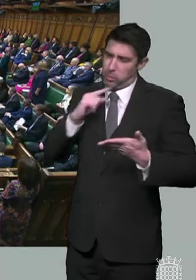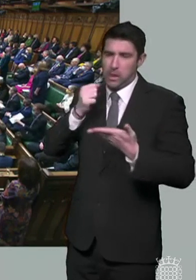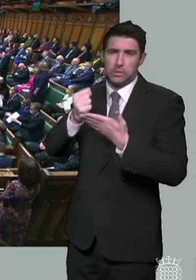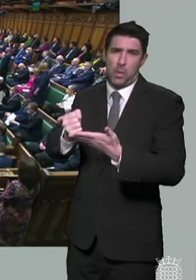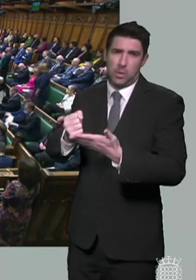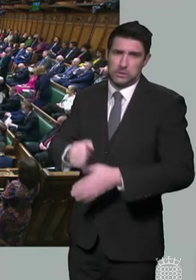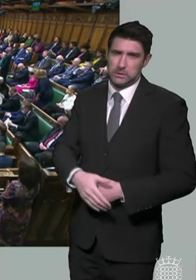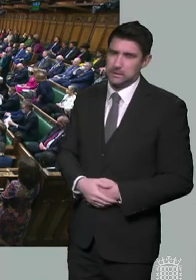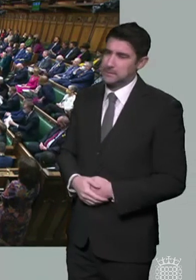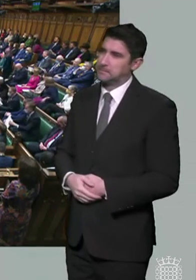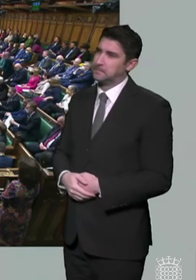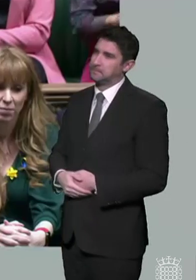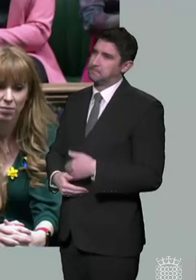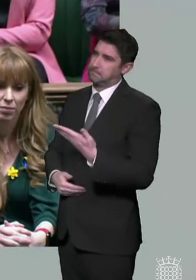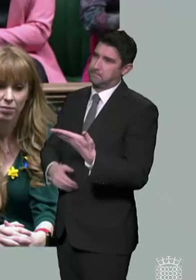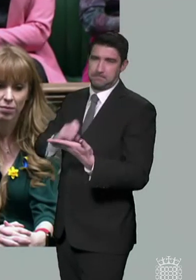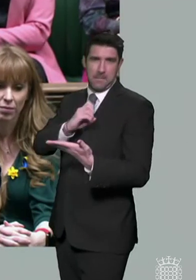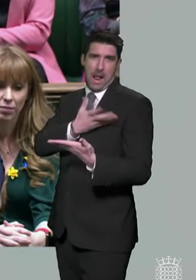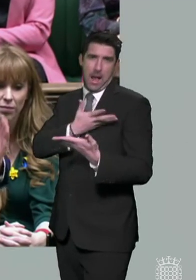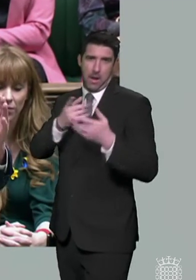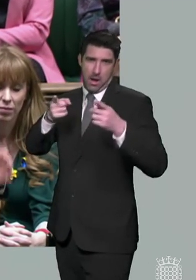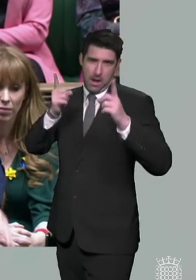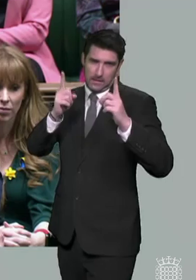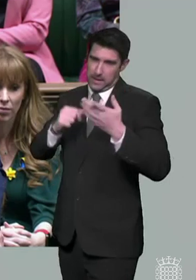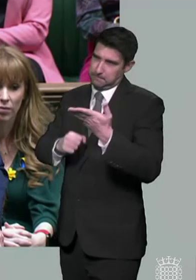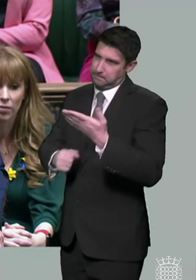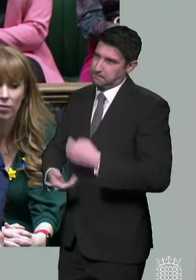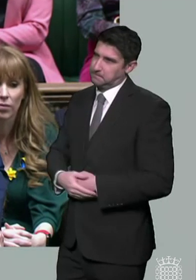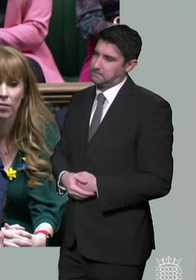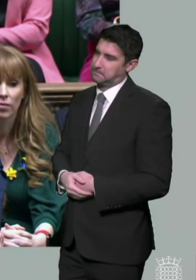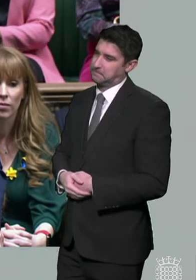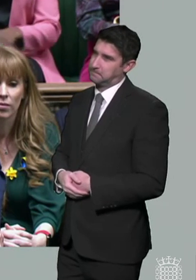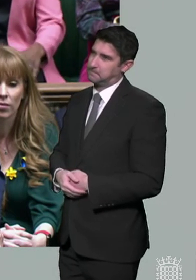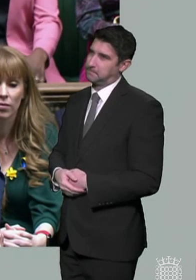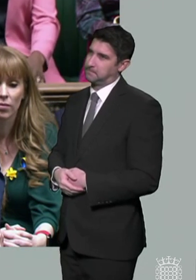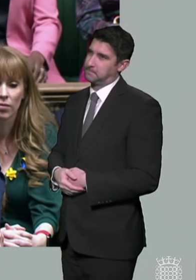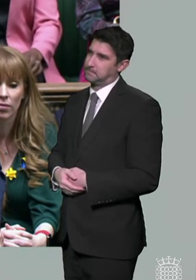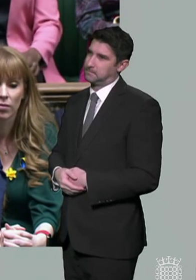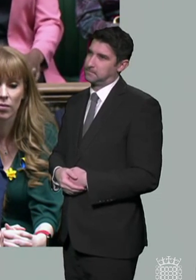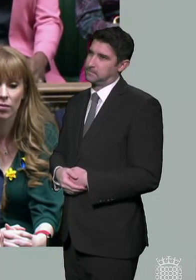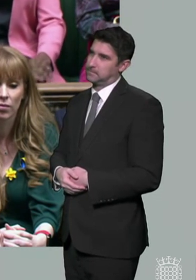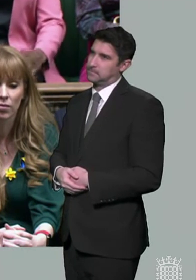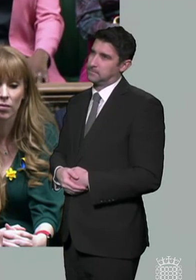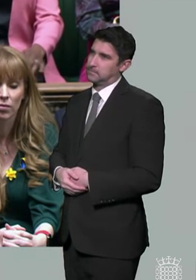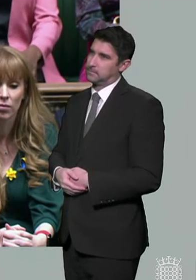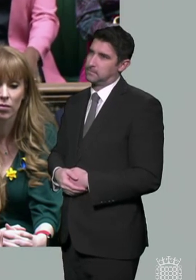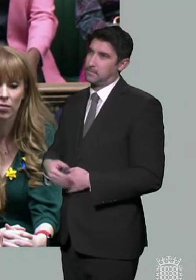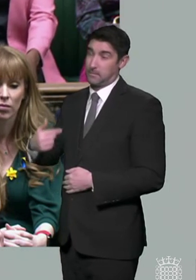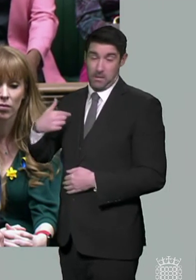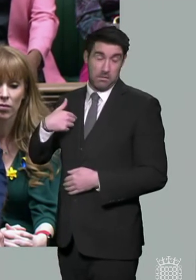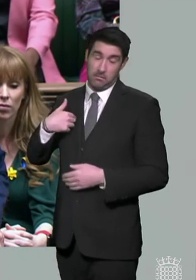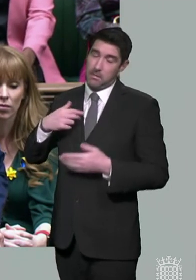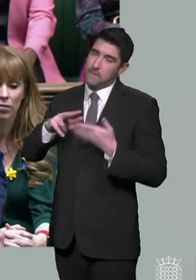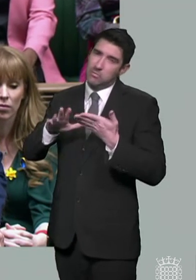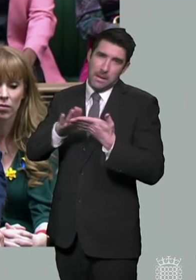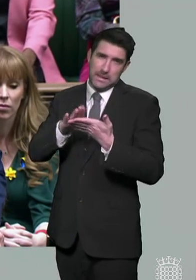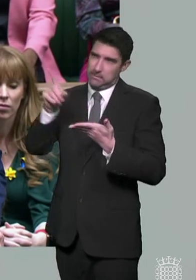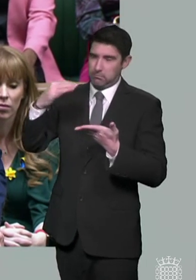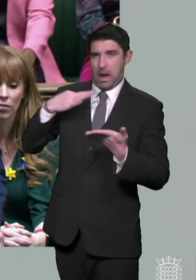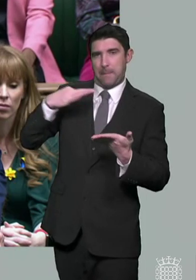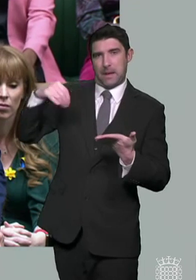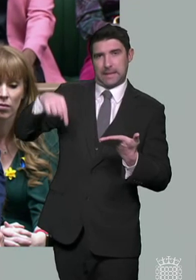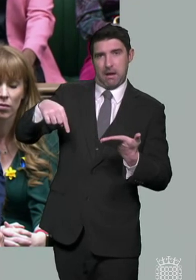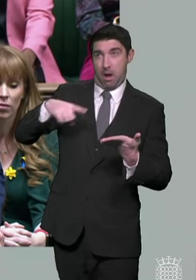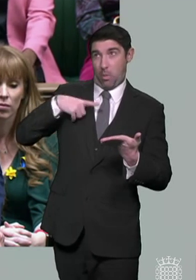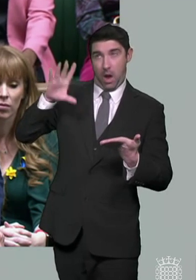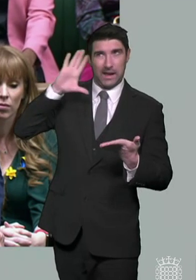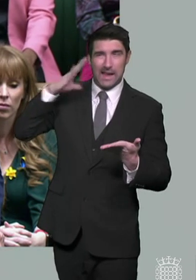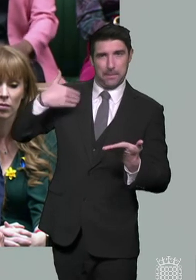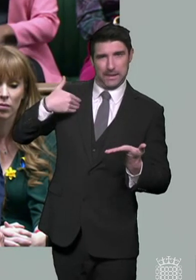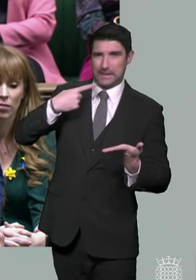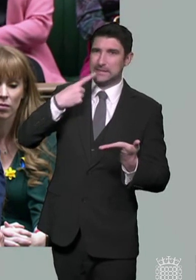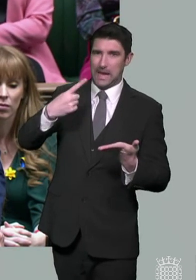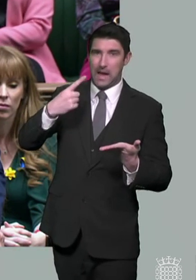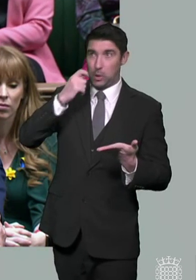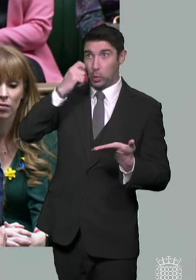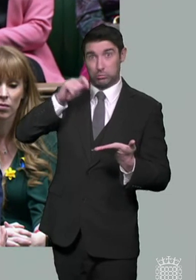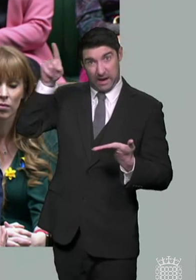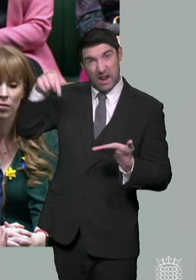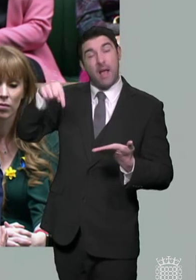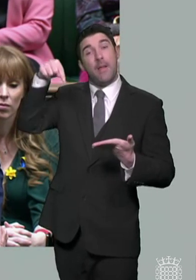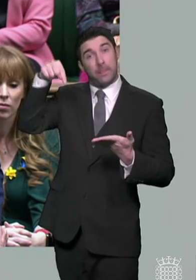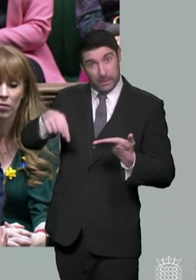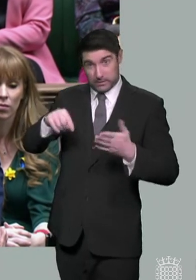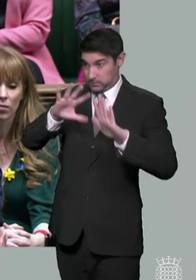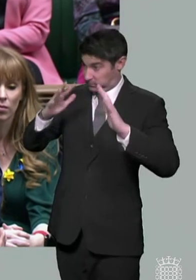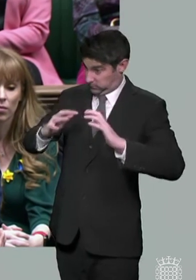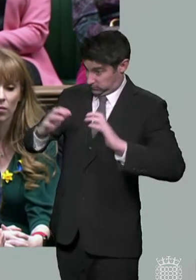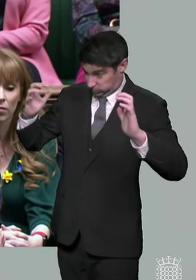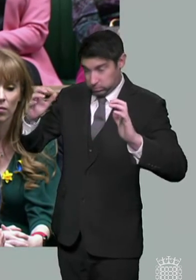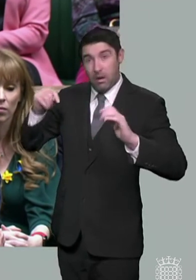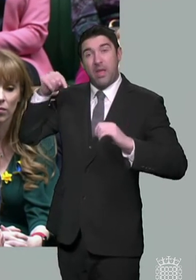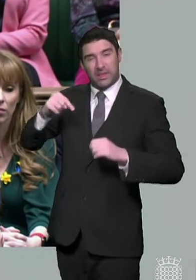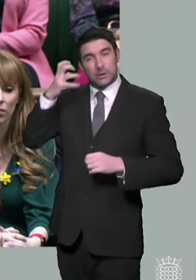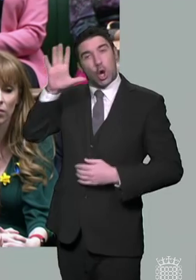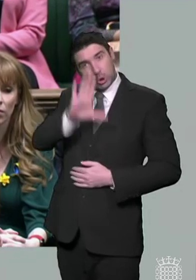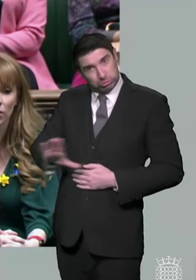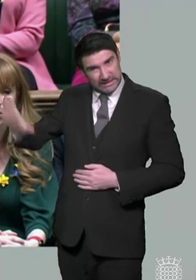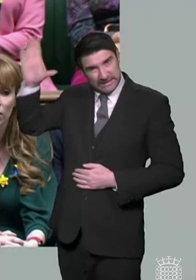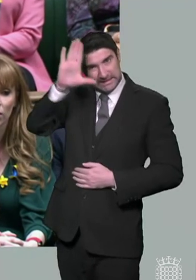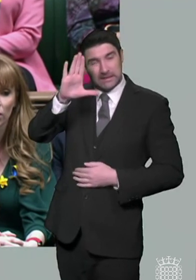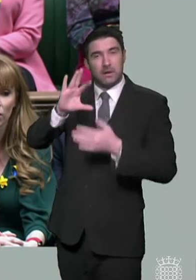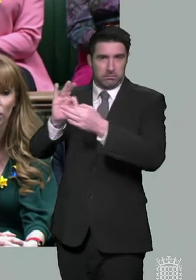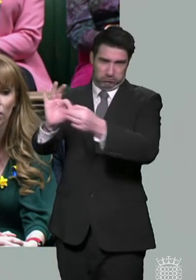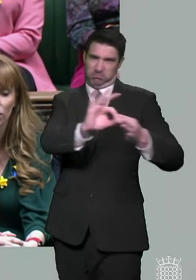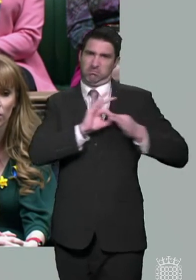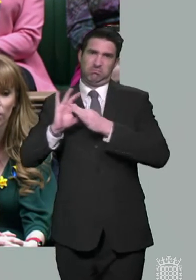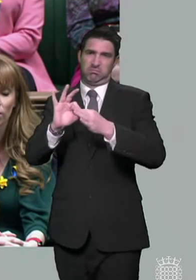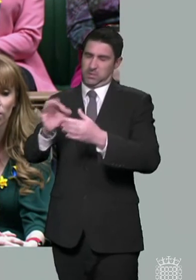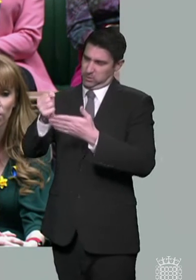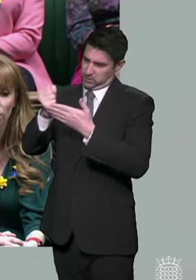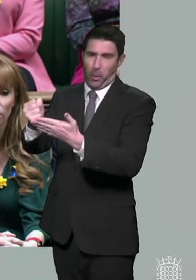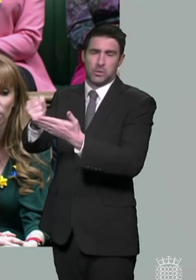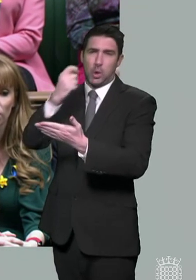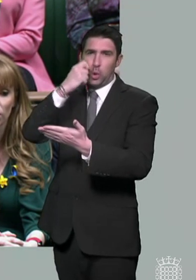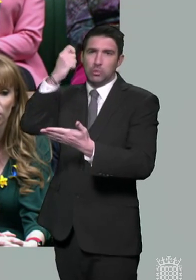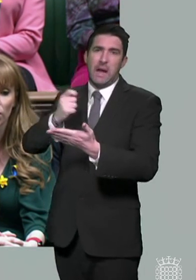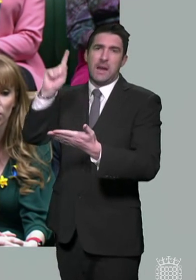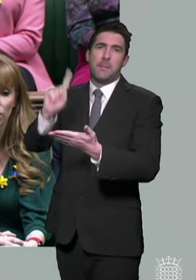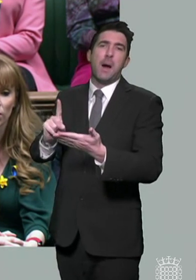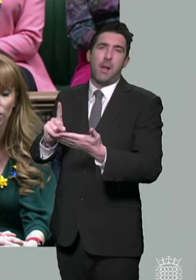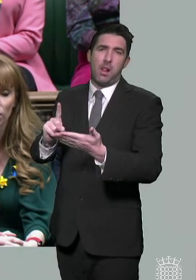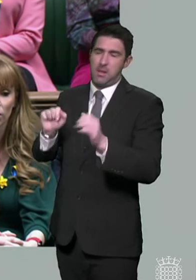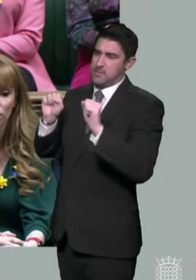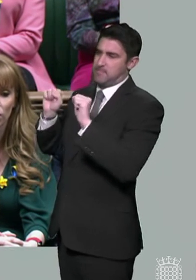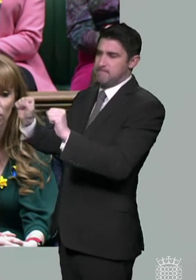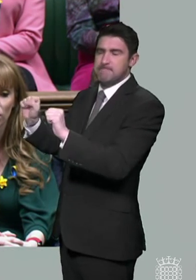I am very glad the ambassador is here to hear me repeat what I have said to him privately on a number of occasions, which is that this House and this country stand united in our support for the Ukrainian people in the face of Russian aggression.